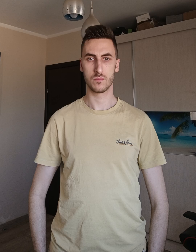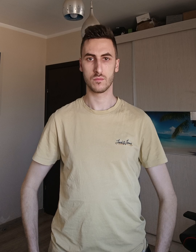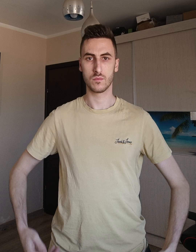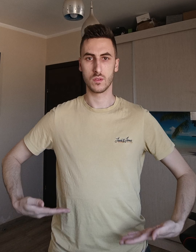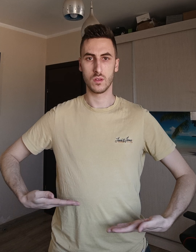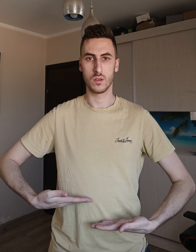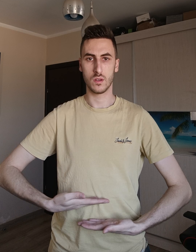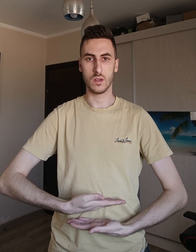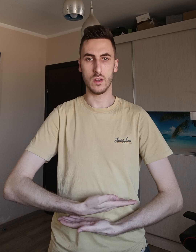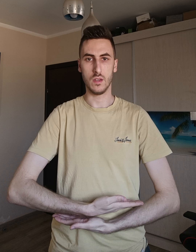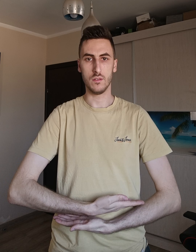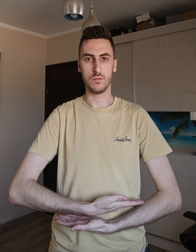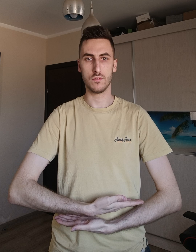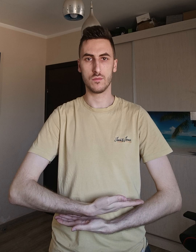רעב